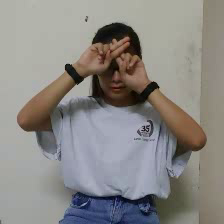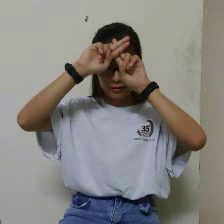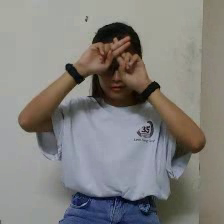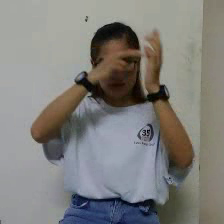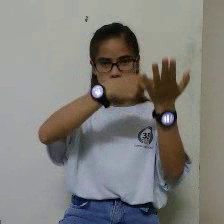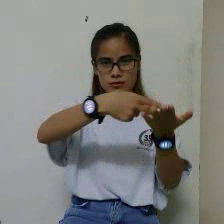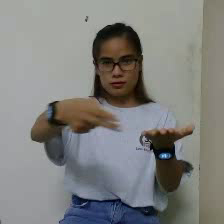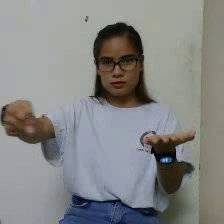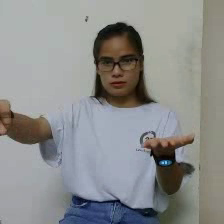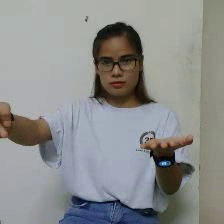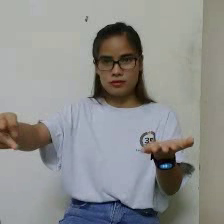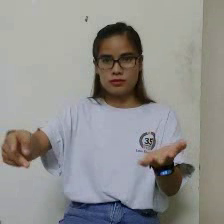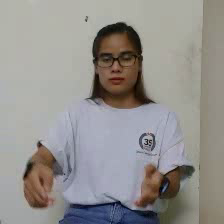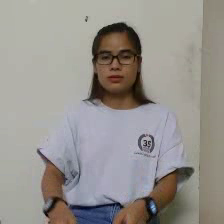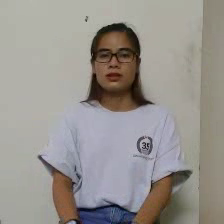Xuất viện